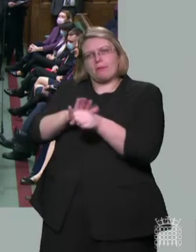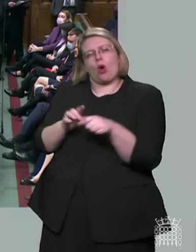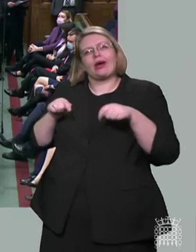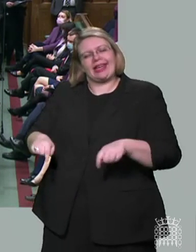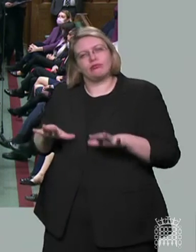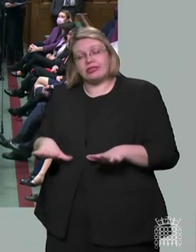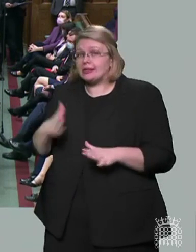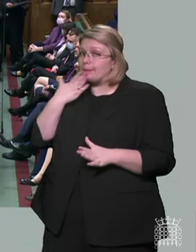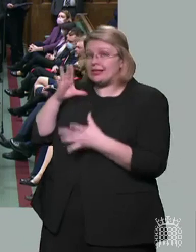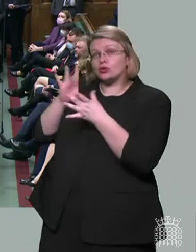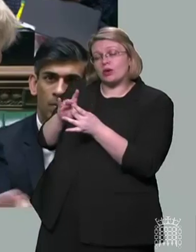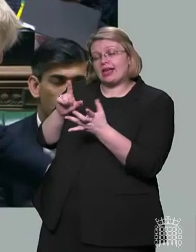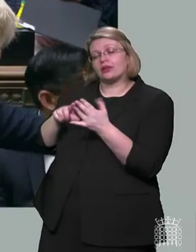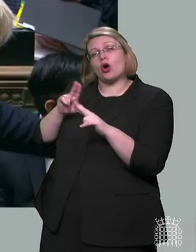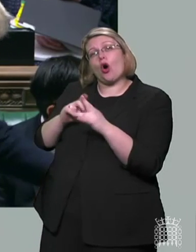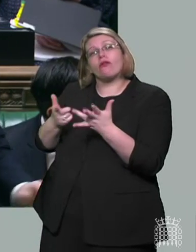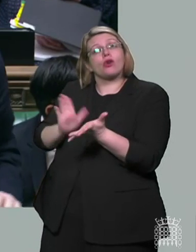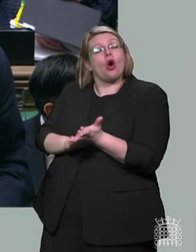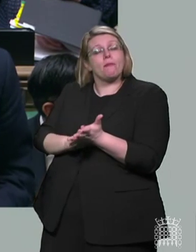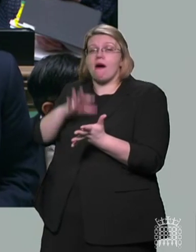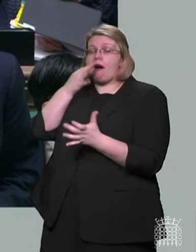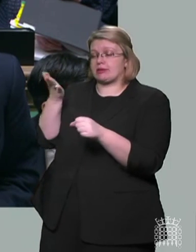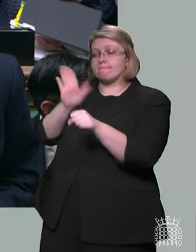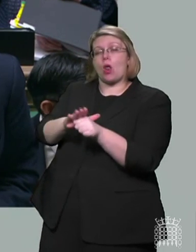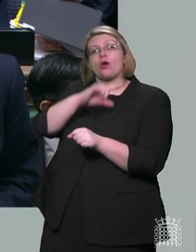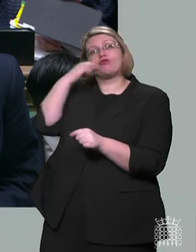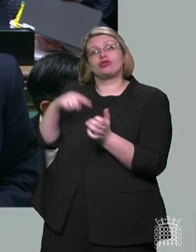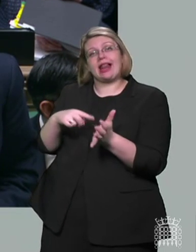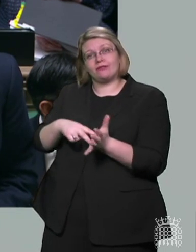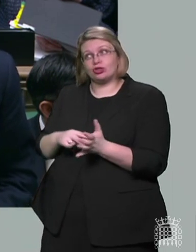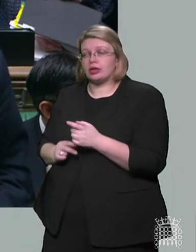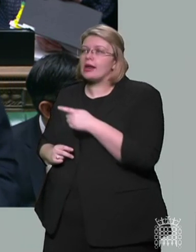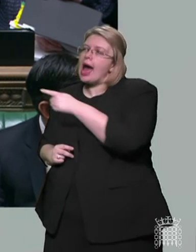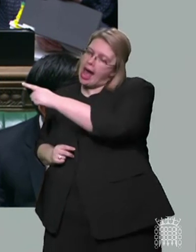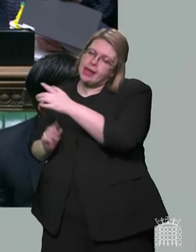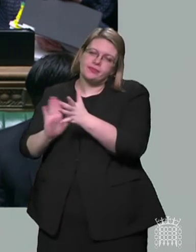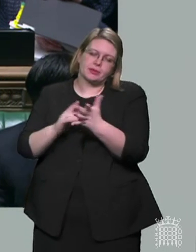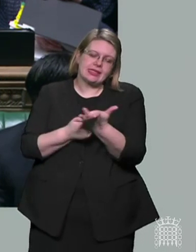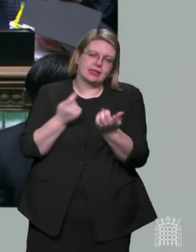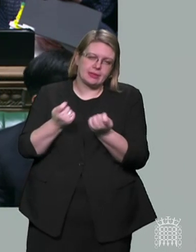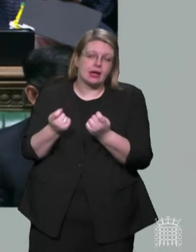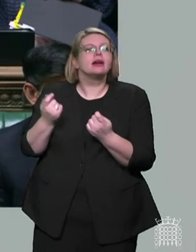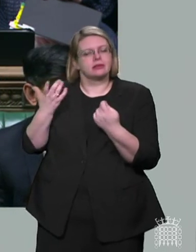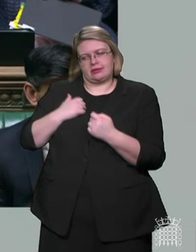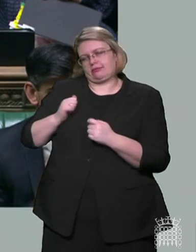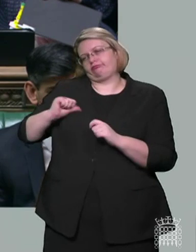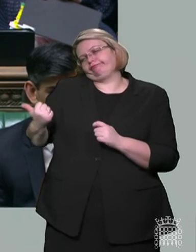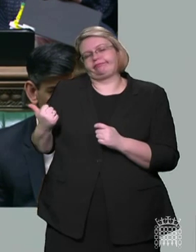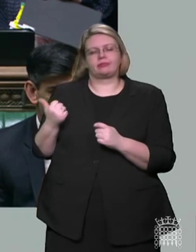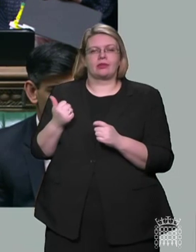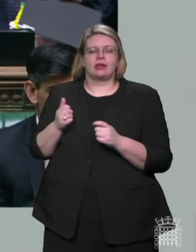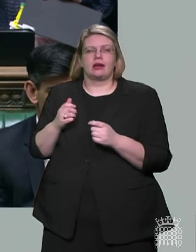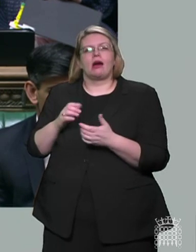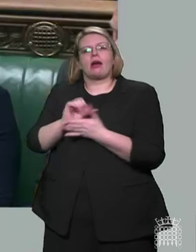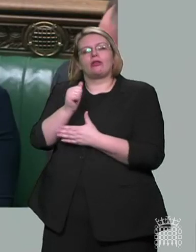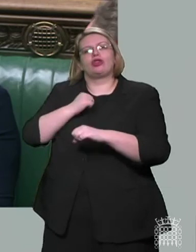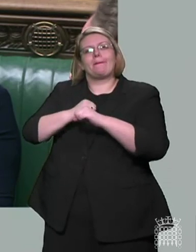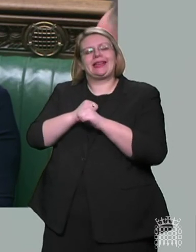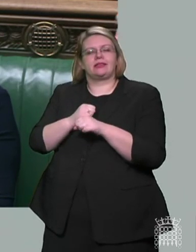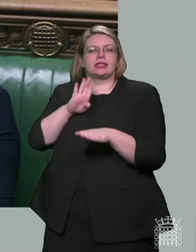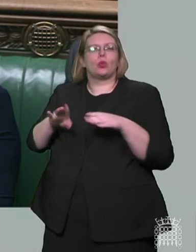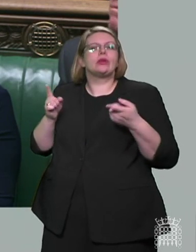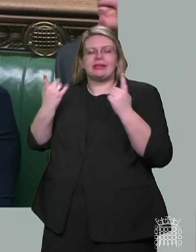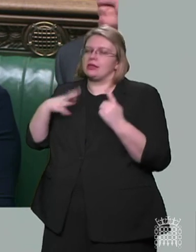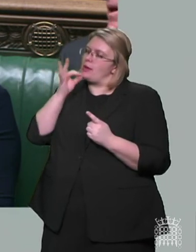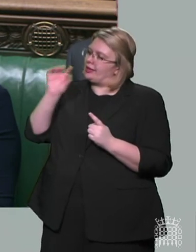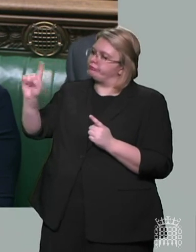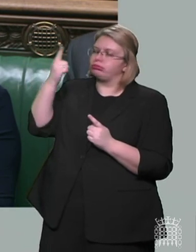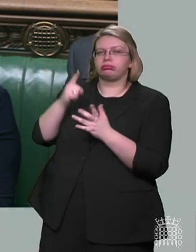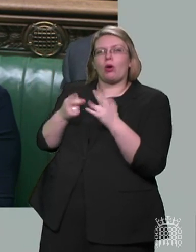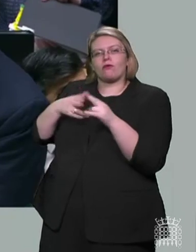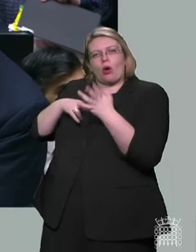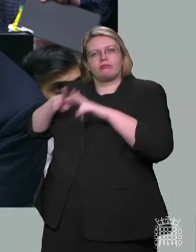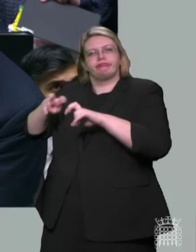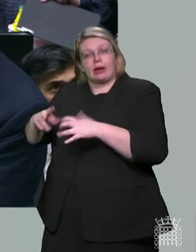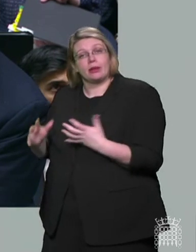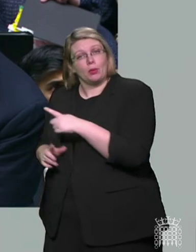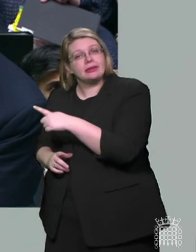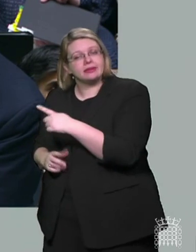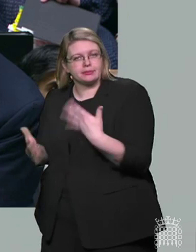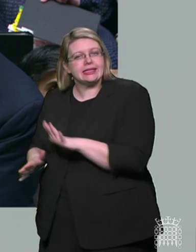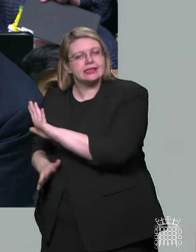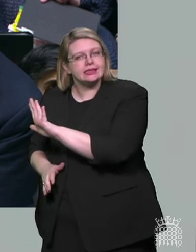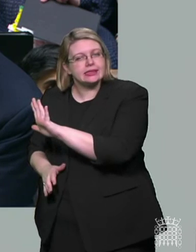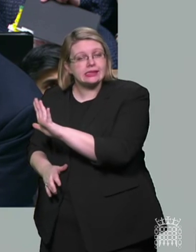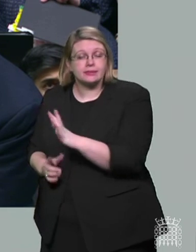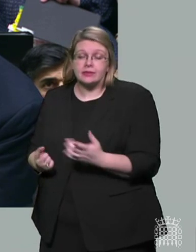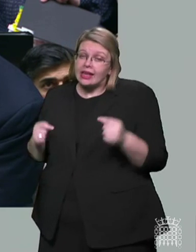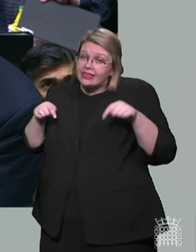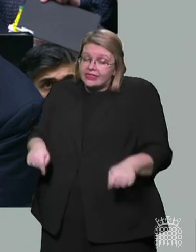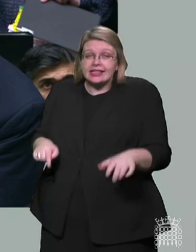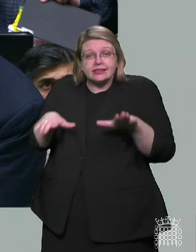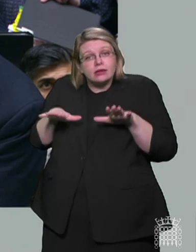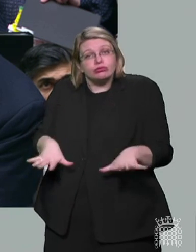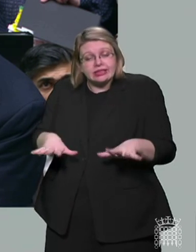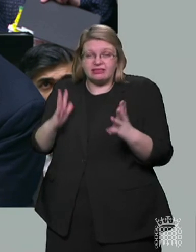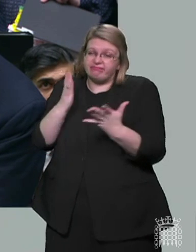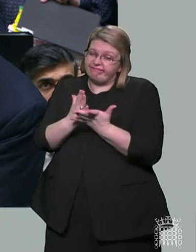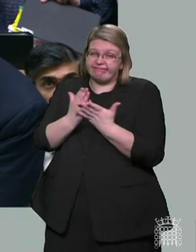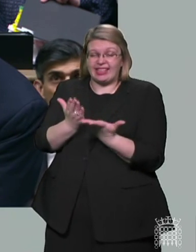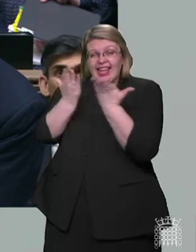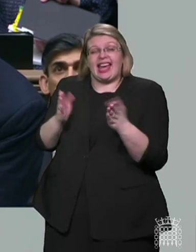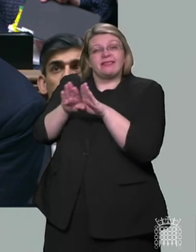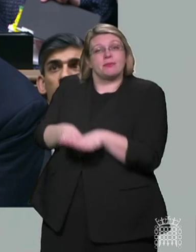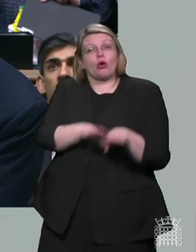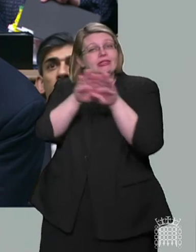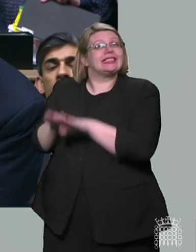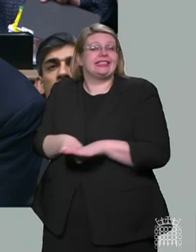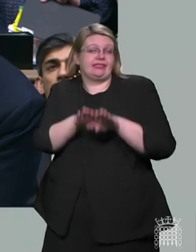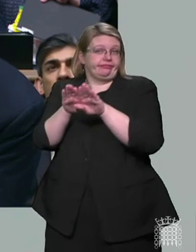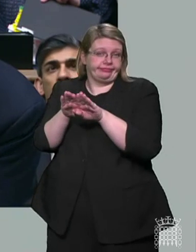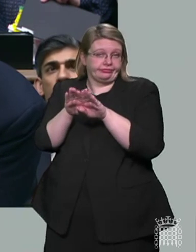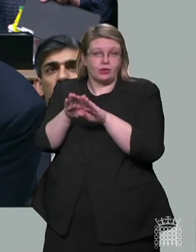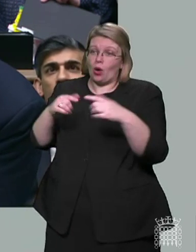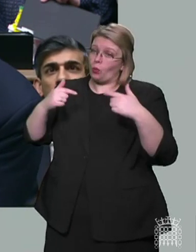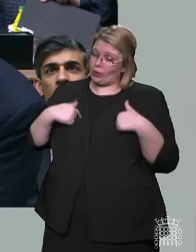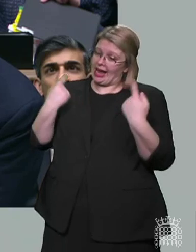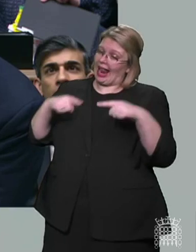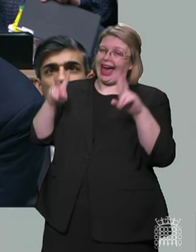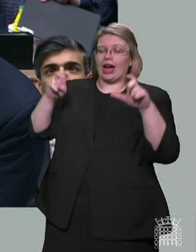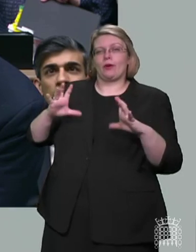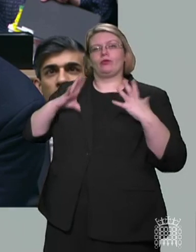I believe my right honourable Friend the Secretary of State for Digital, Culture, Media and Sport has already asked Ofcom to review that matter, but we live in a democracy and a country that believes in free speech.